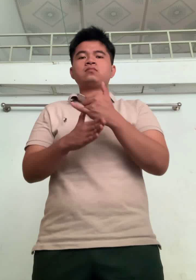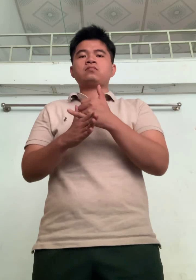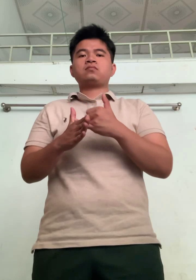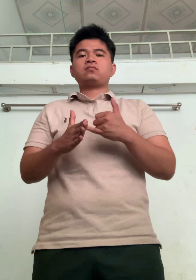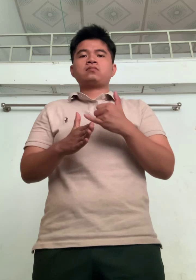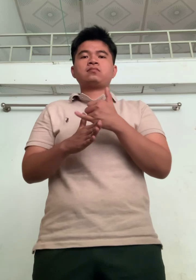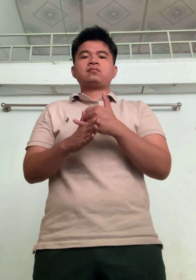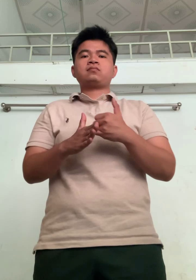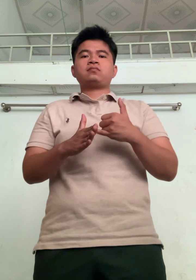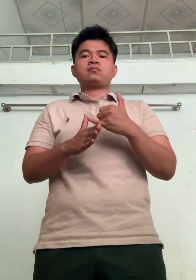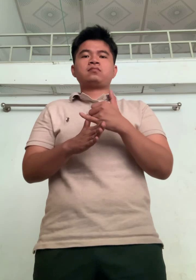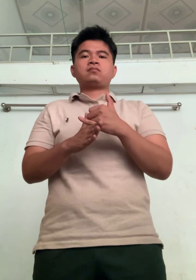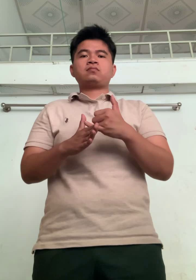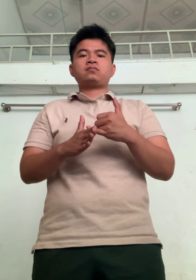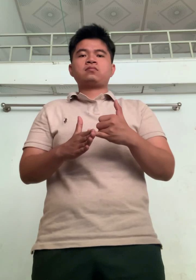cuoi thang